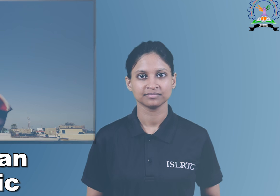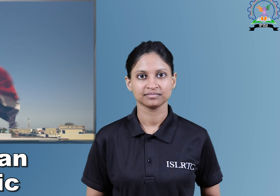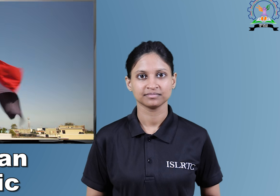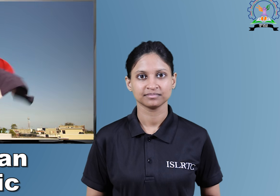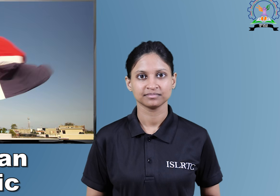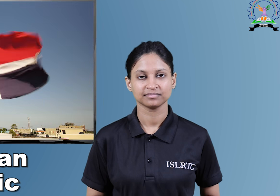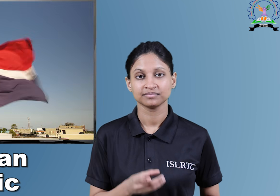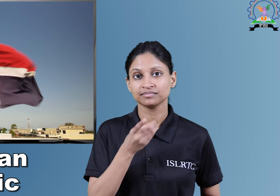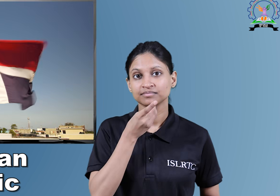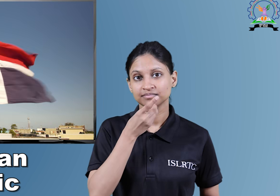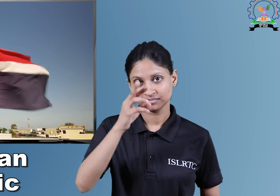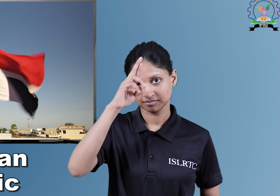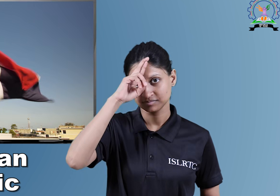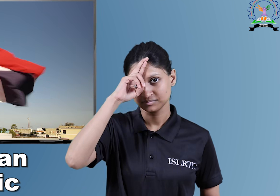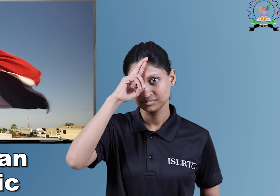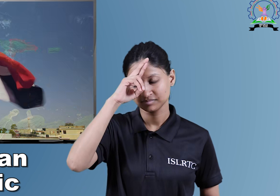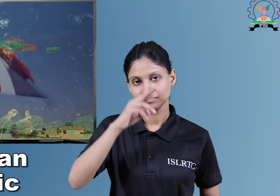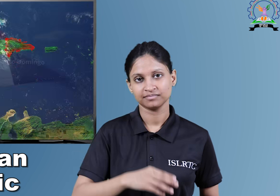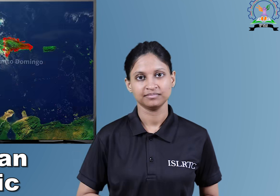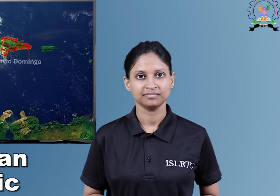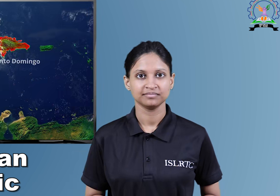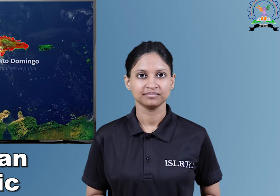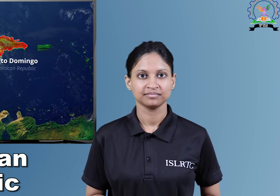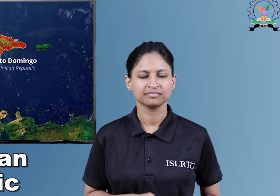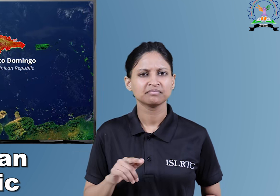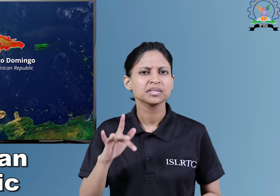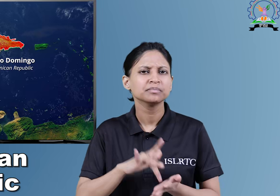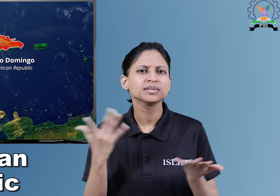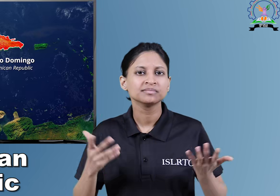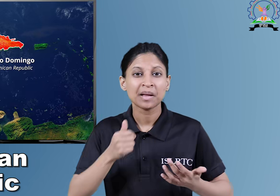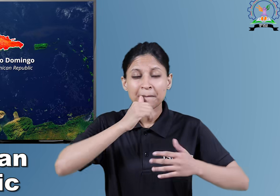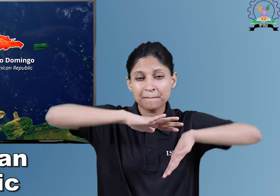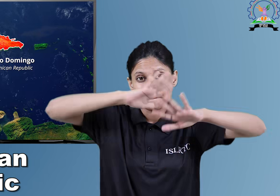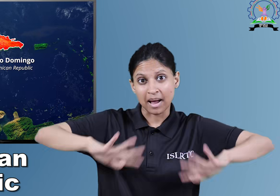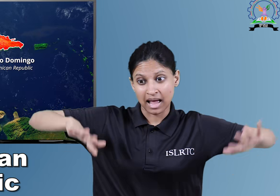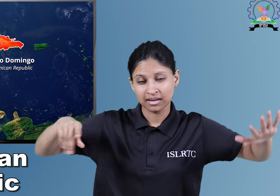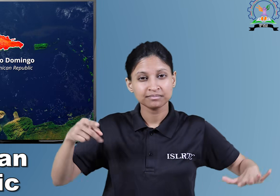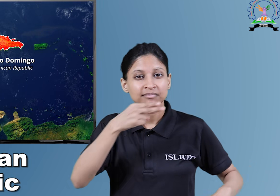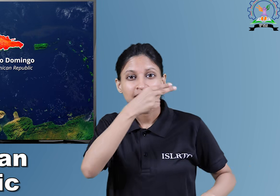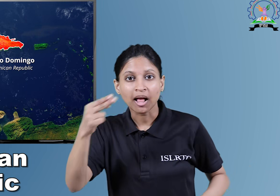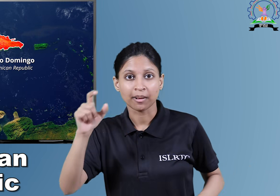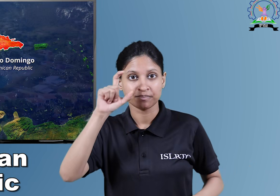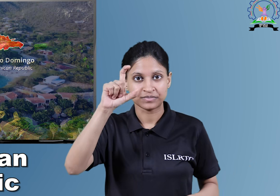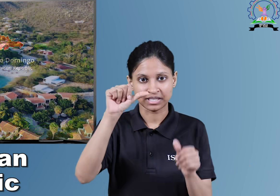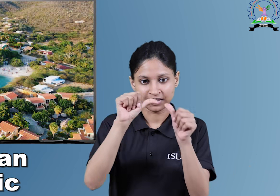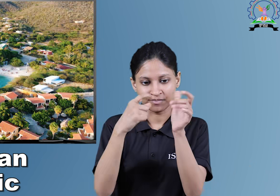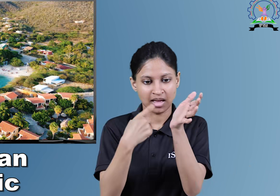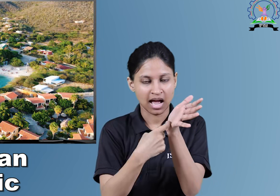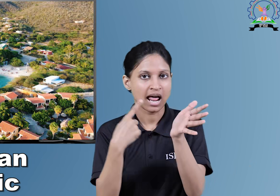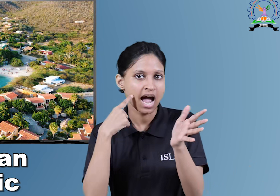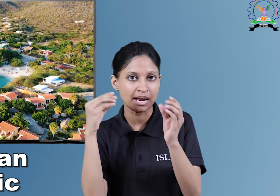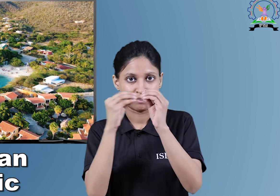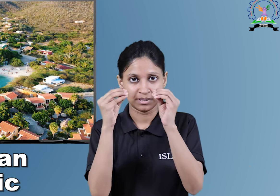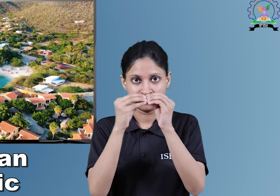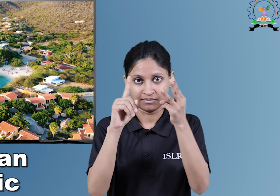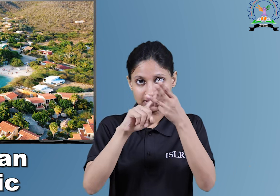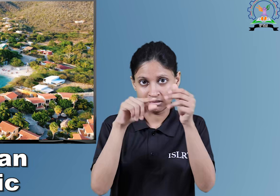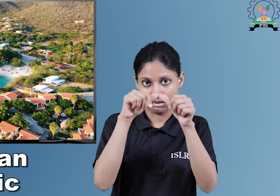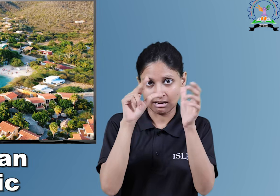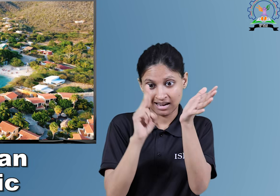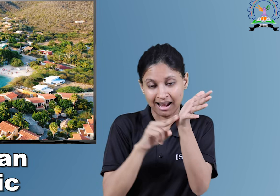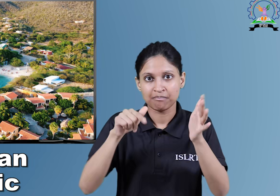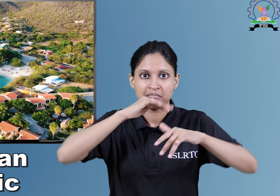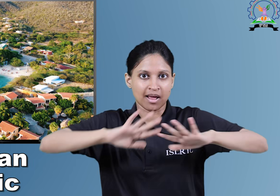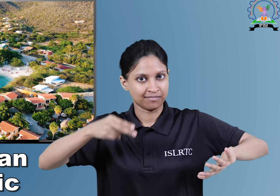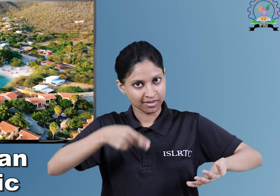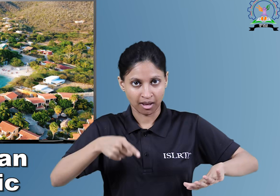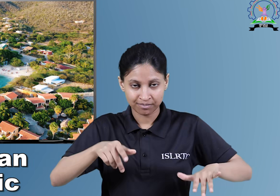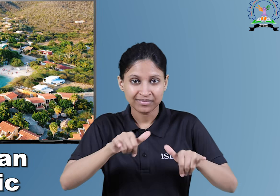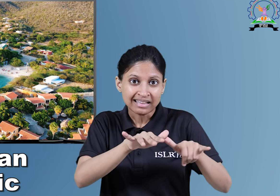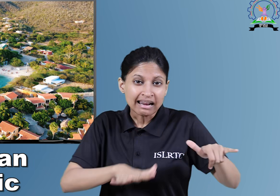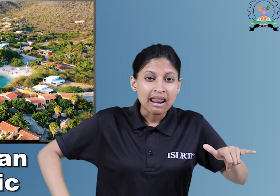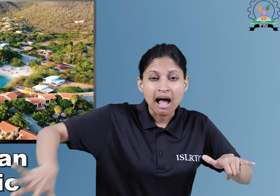Dominican Republic A North American country located on the Caribbean island of Hispaniola,